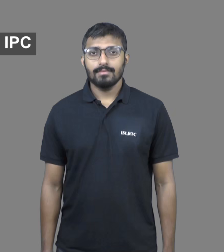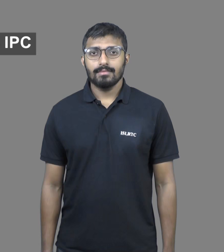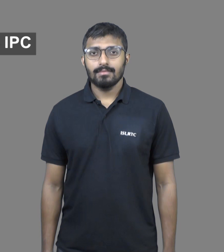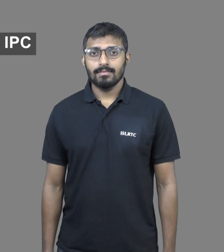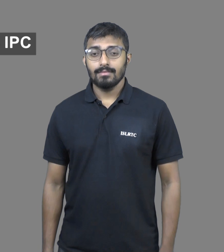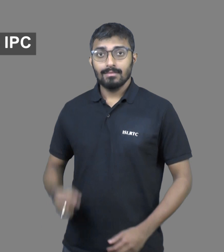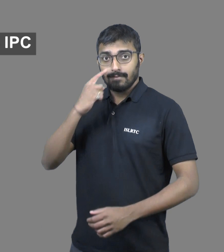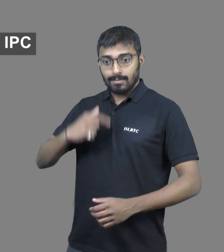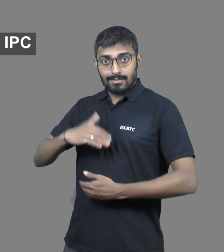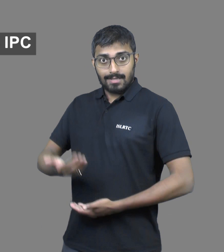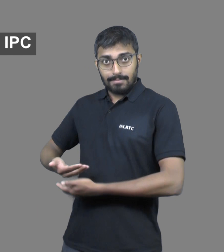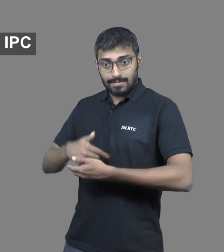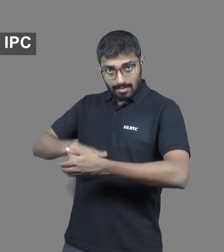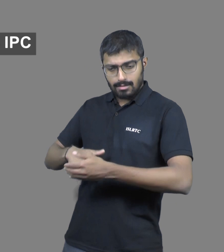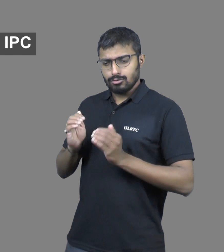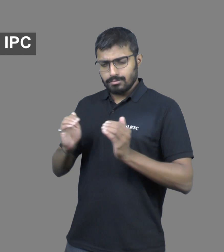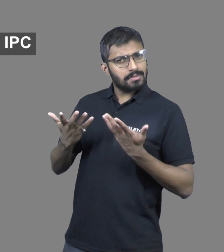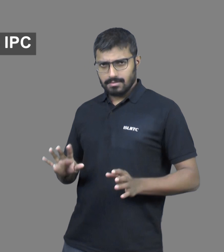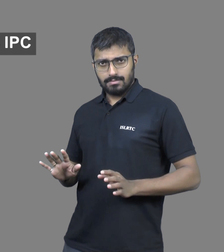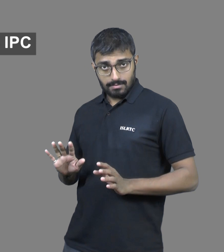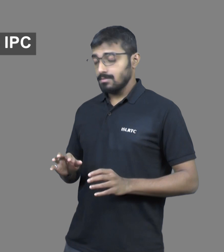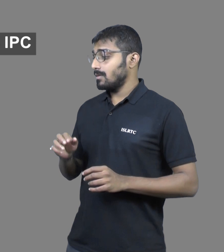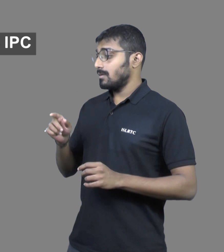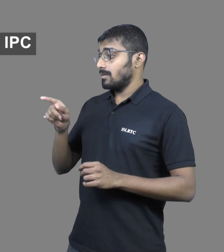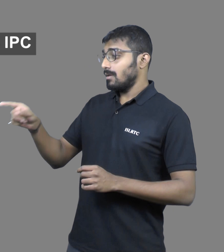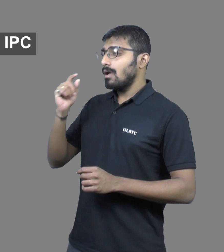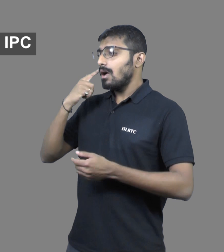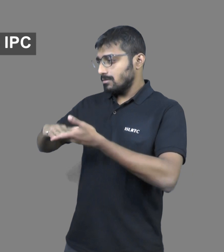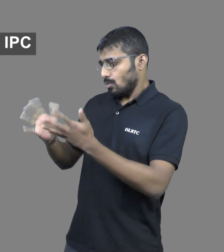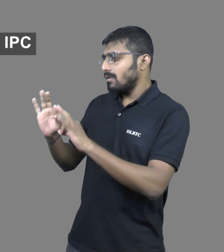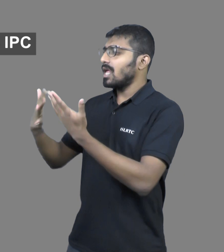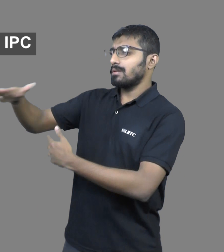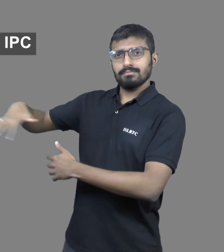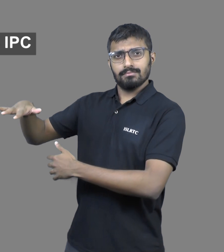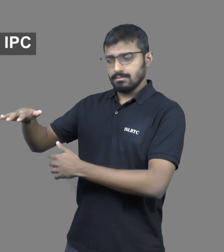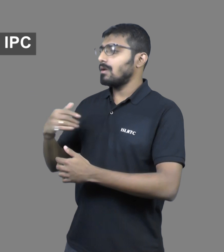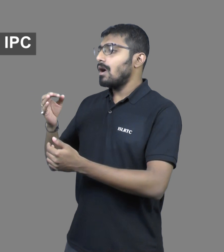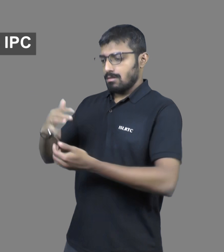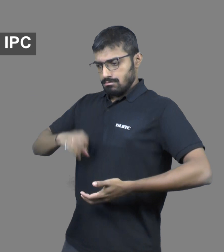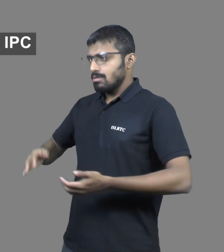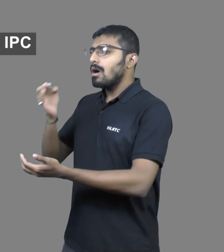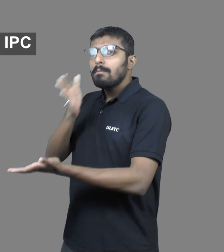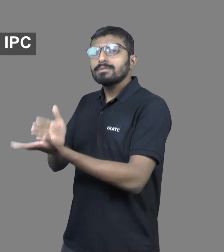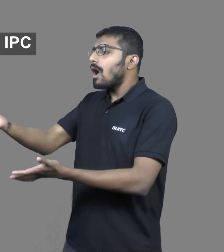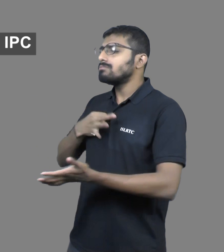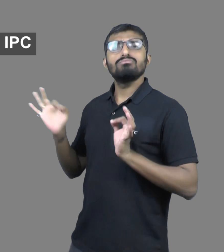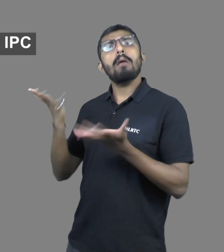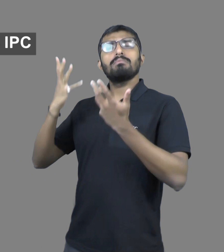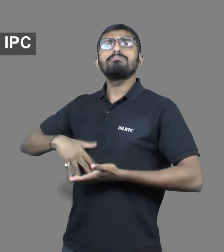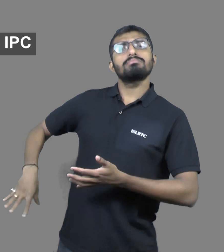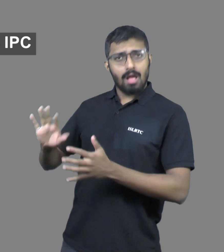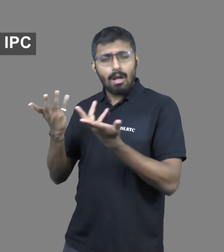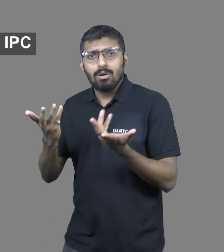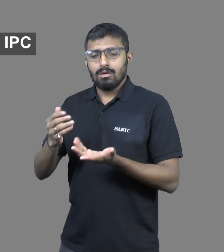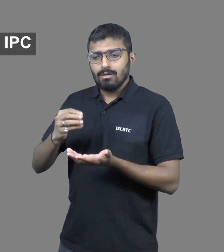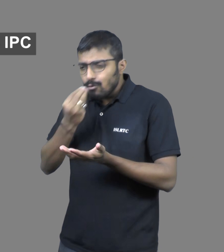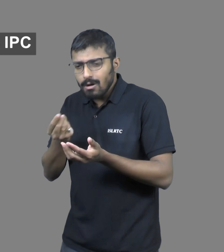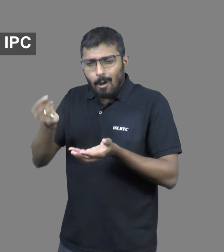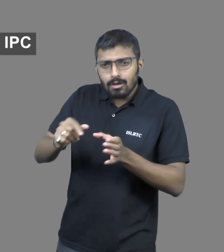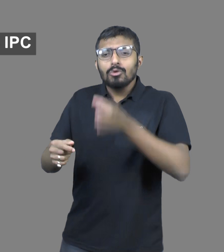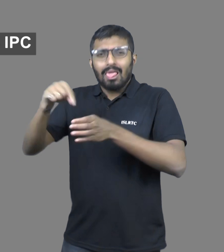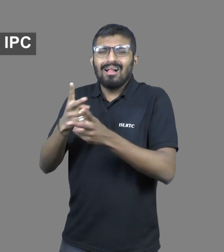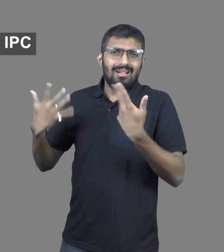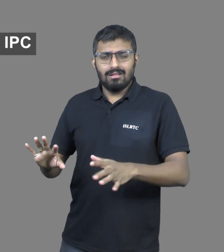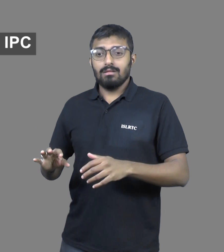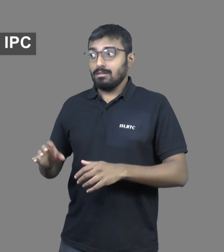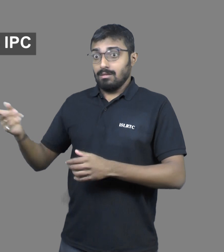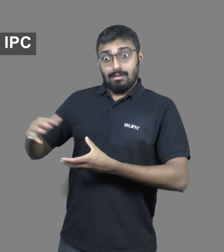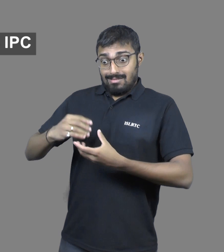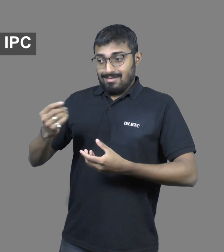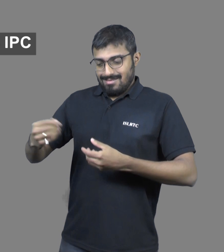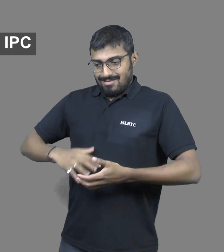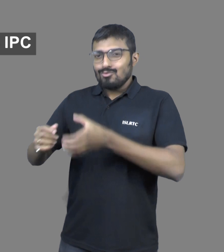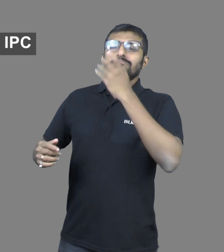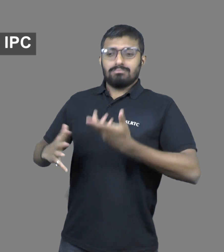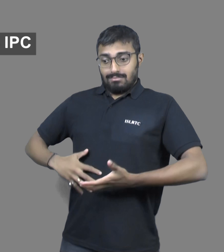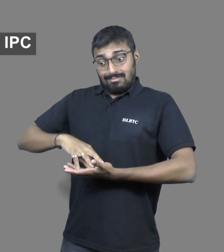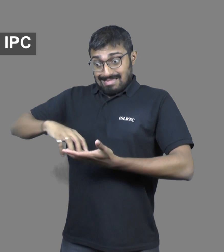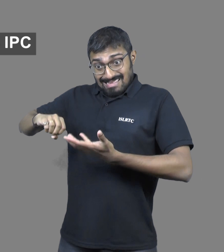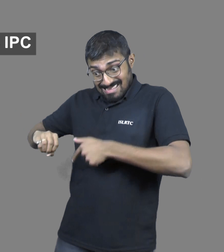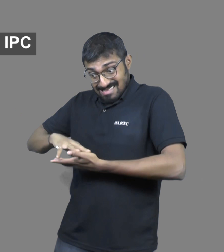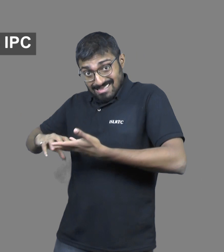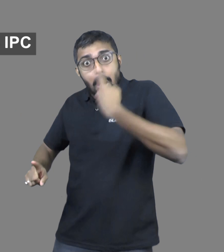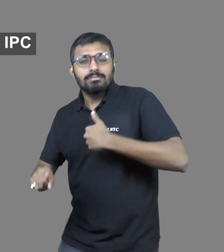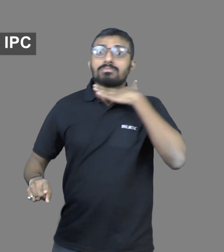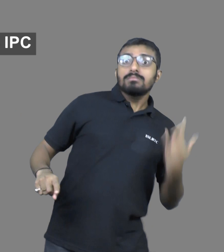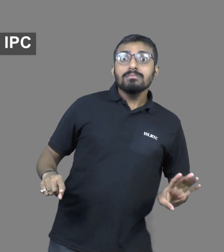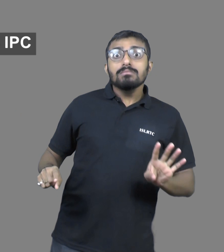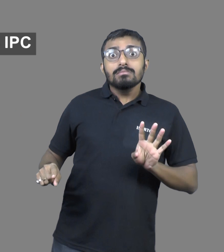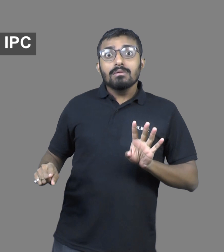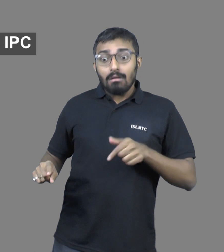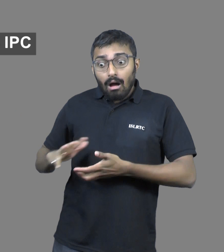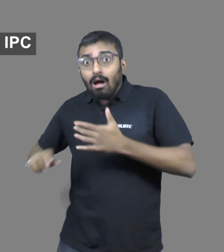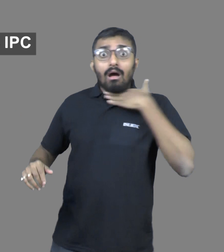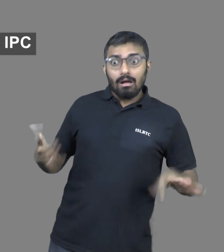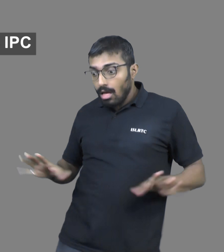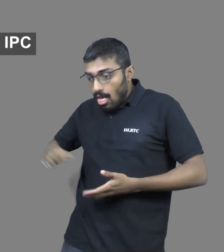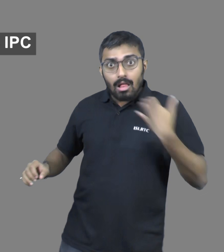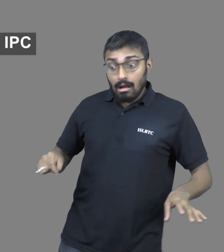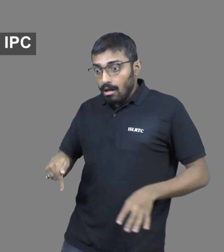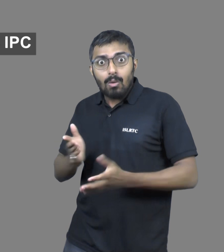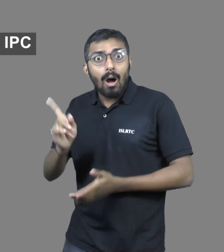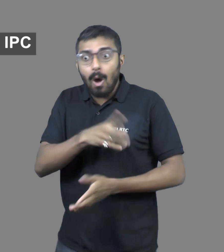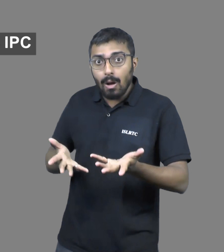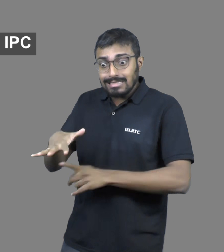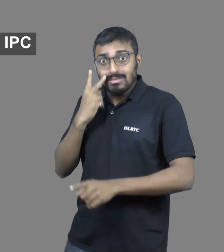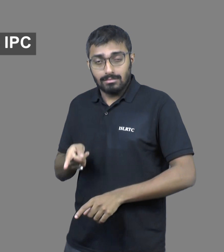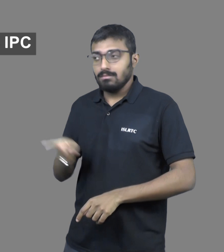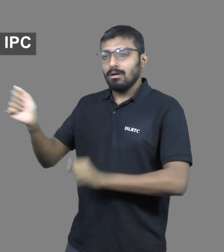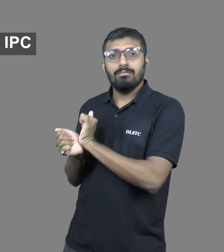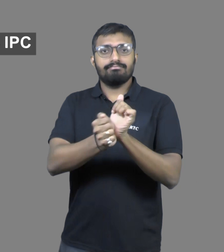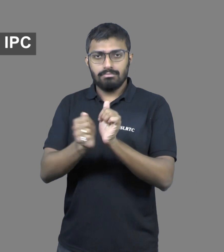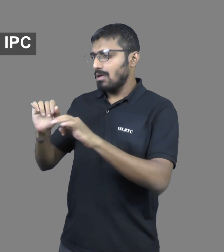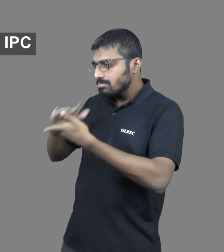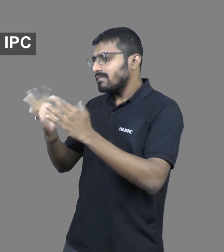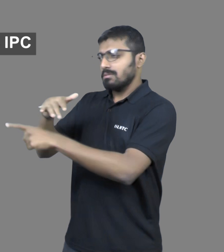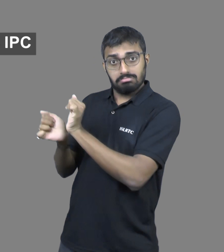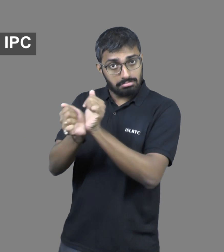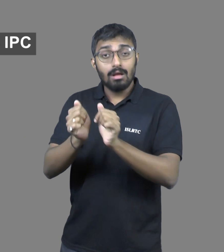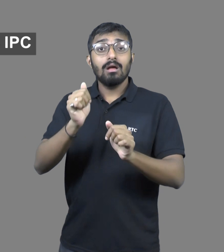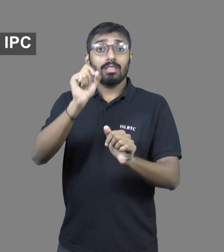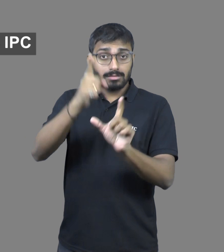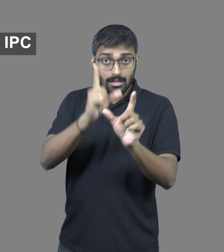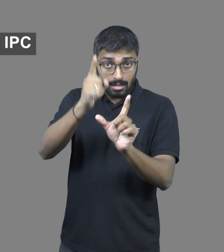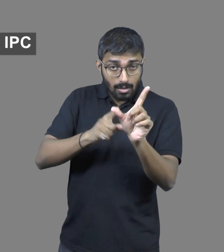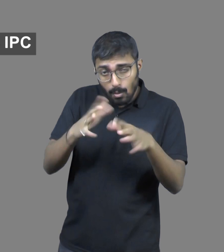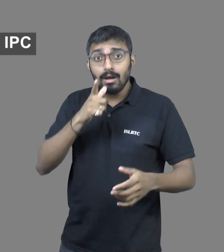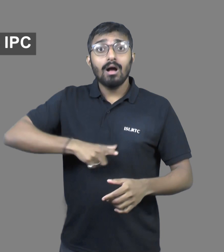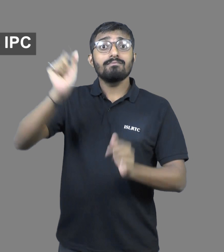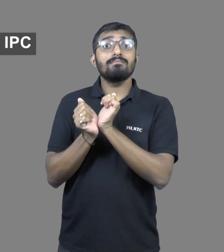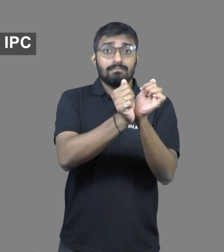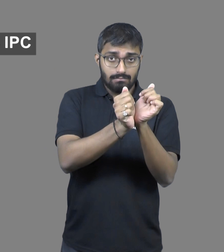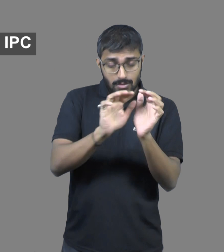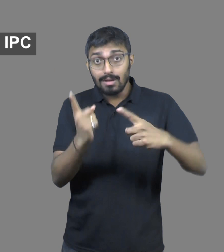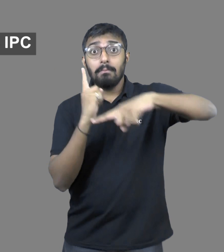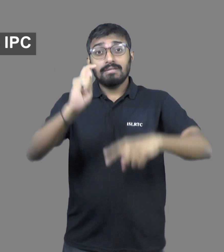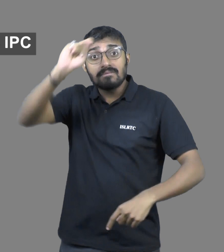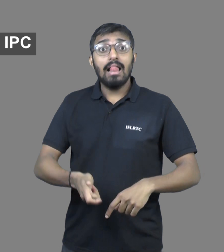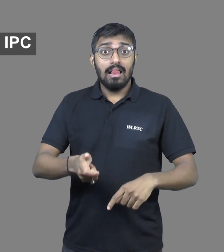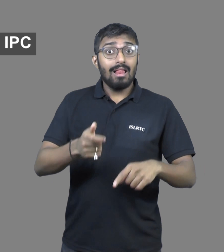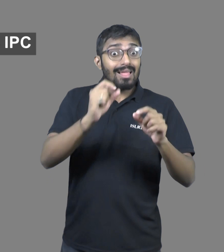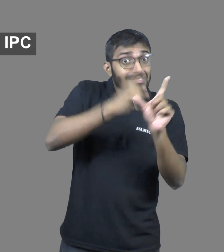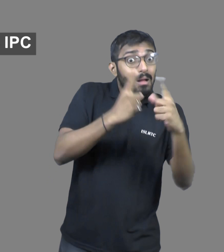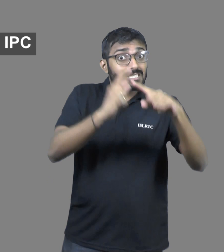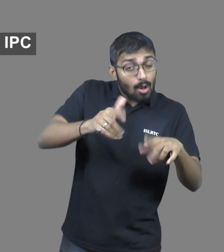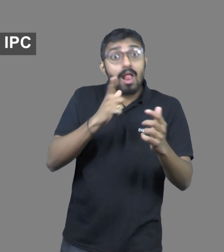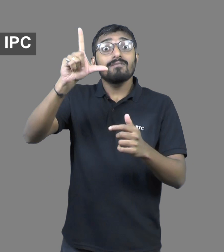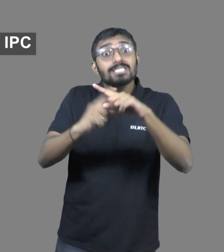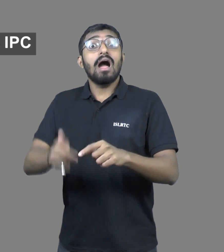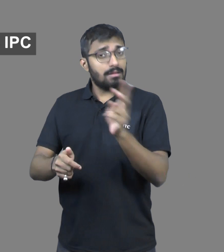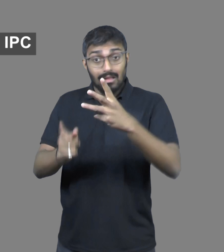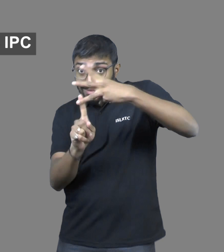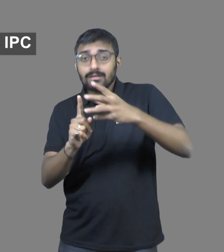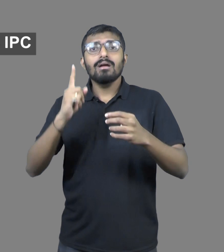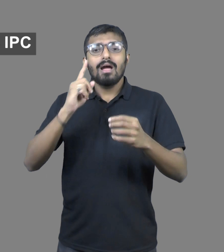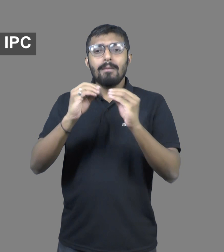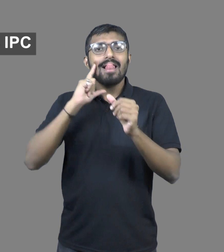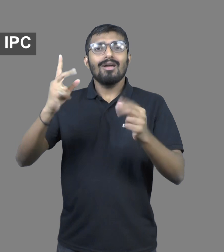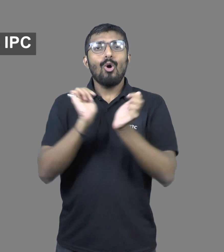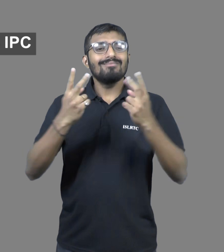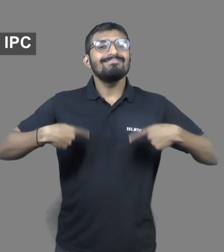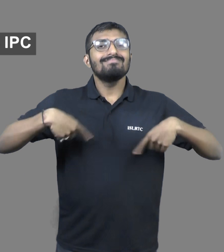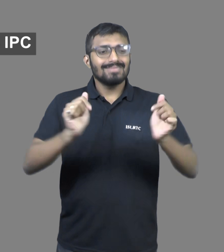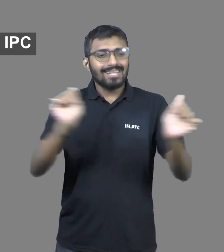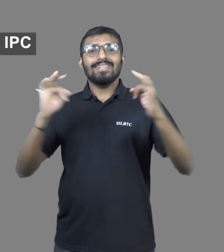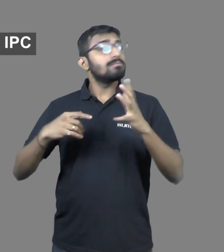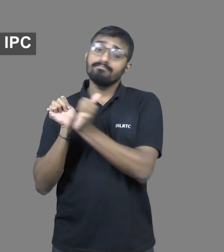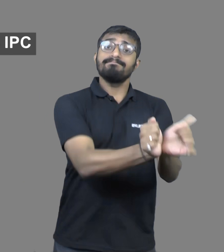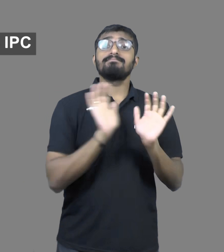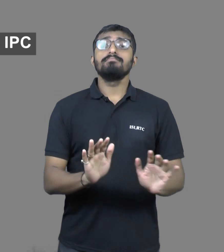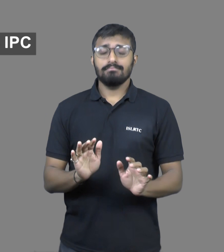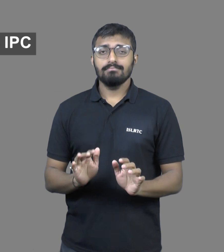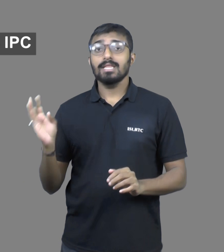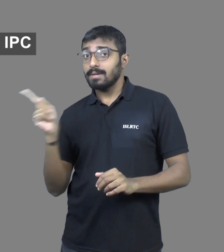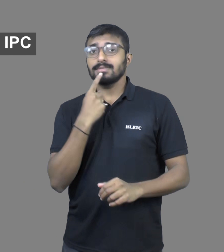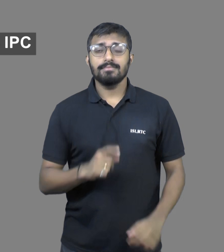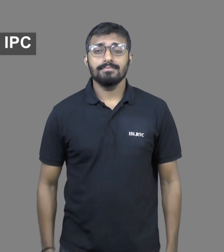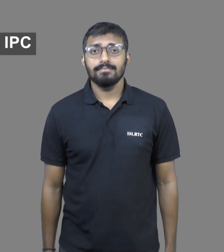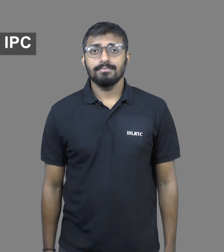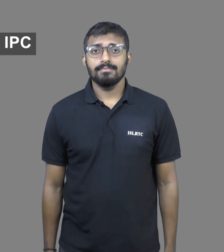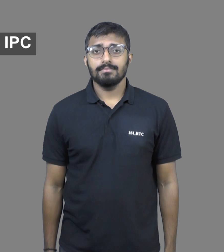Section 314 IPC